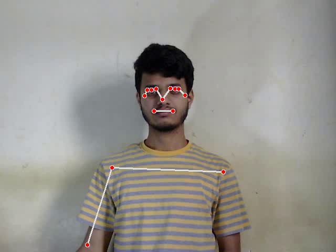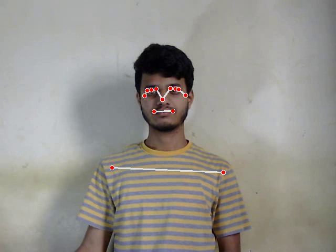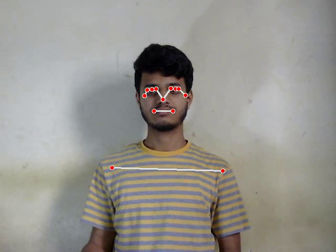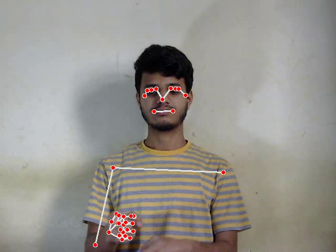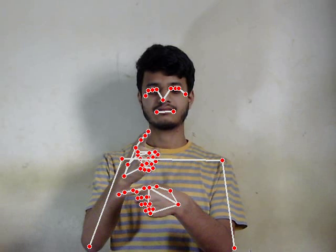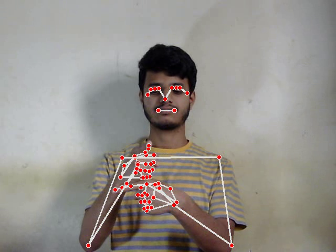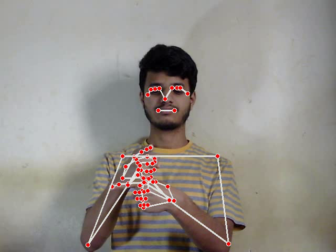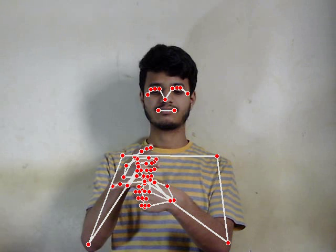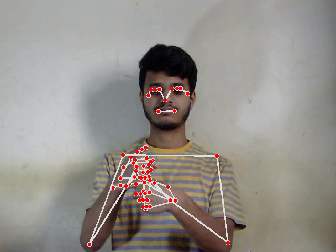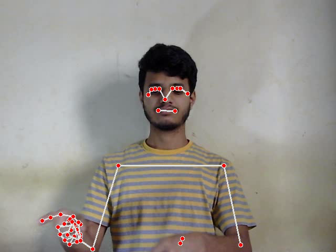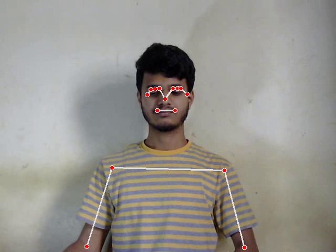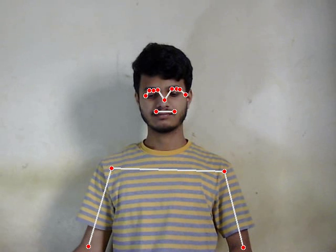right